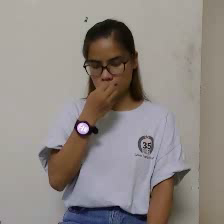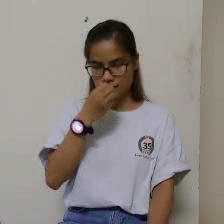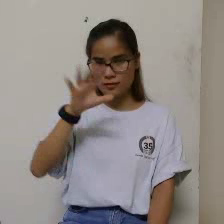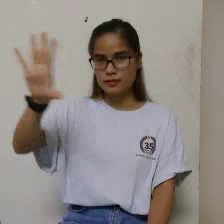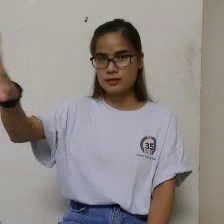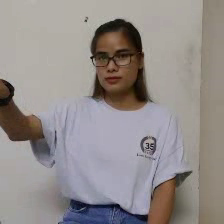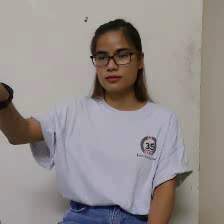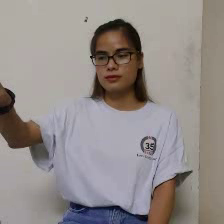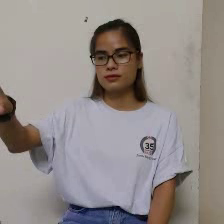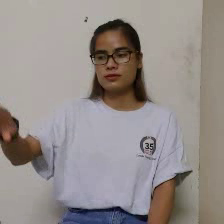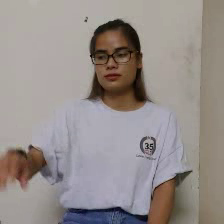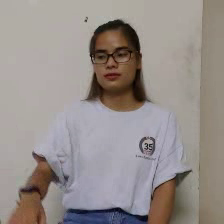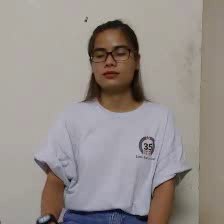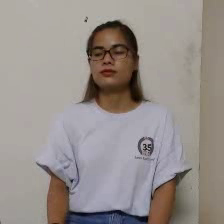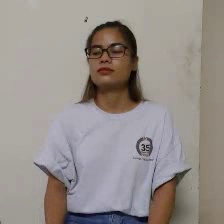Khai báo